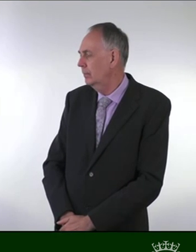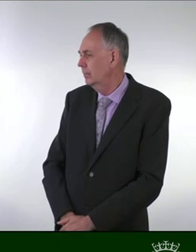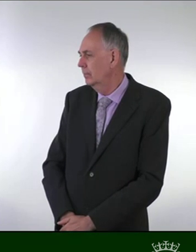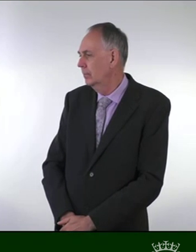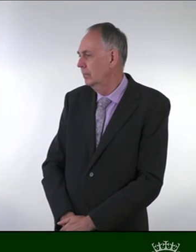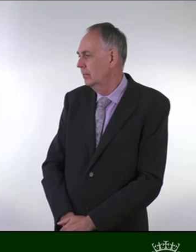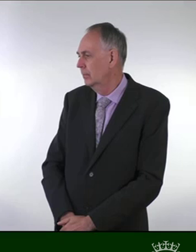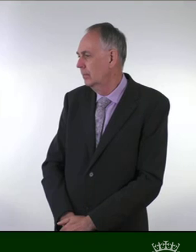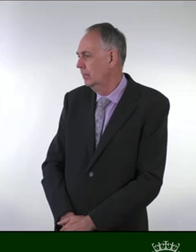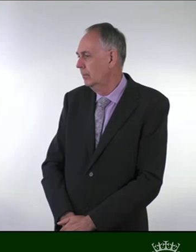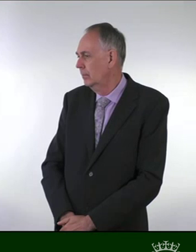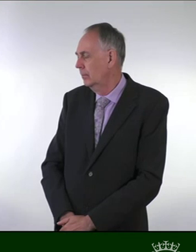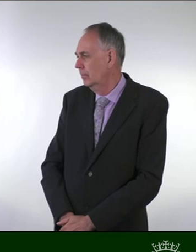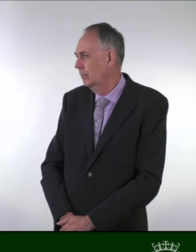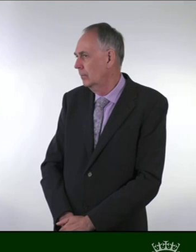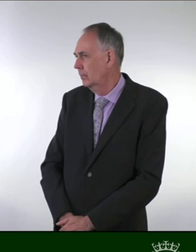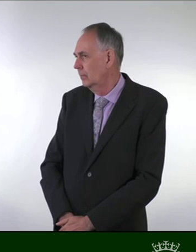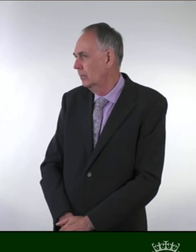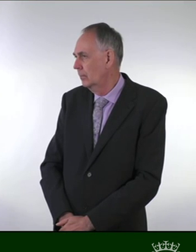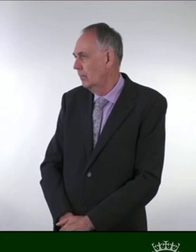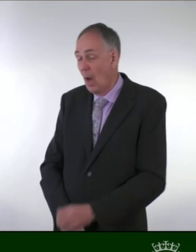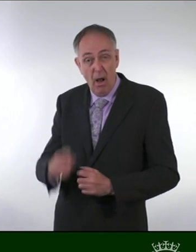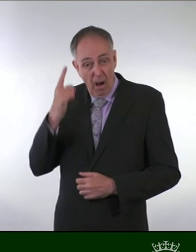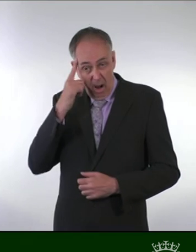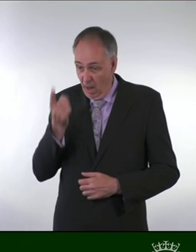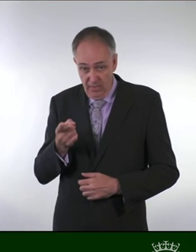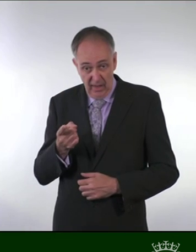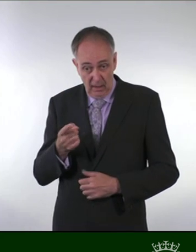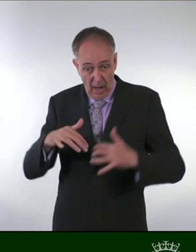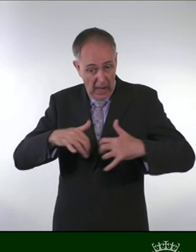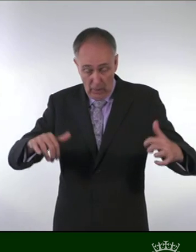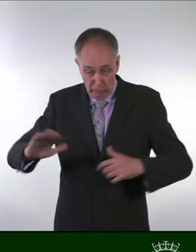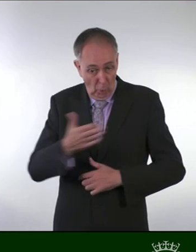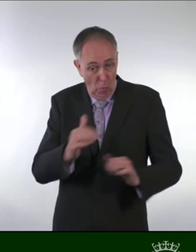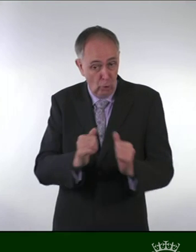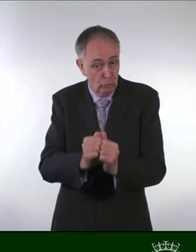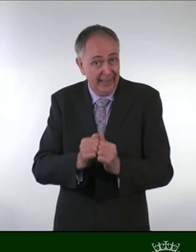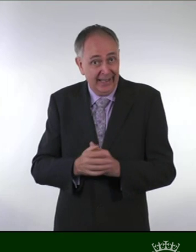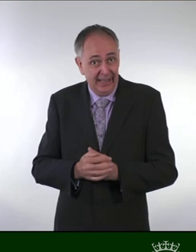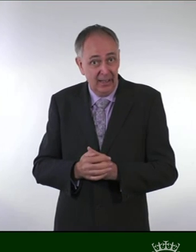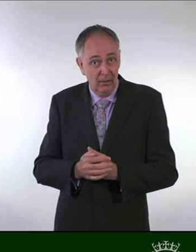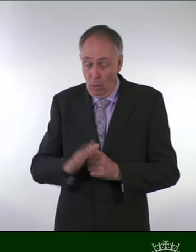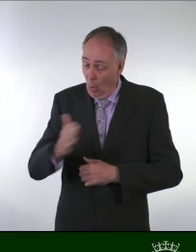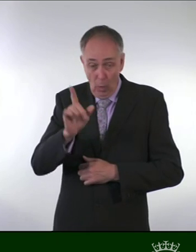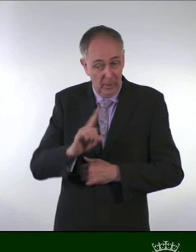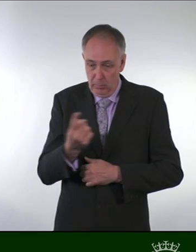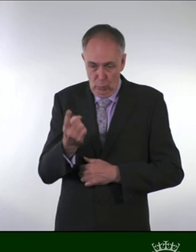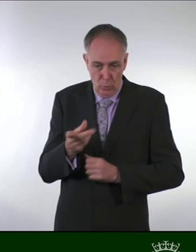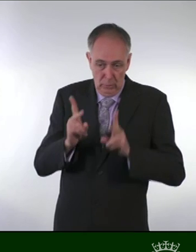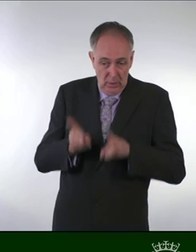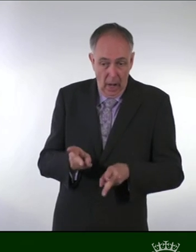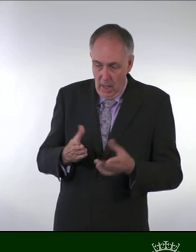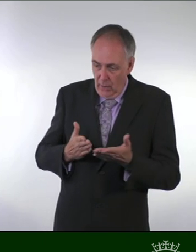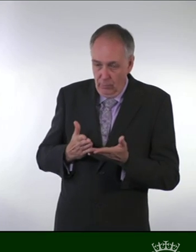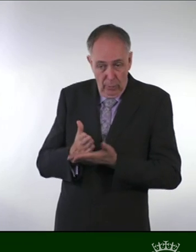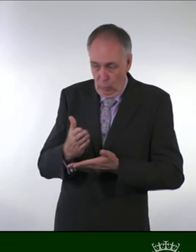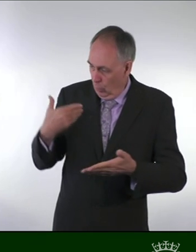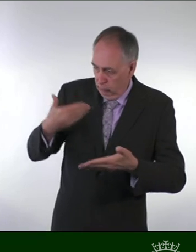I join with, I think, every Member of the House in mourning the loss of everybody who has died in this epidemic.